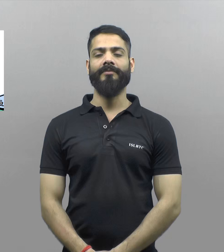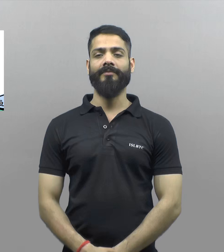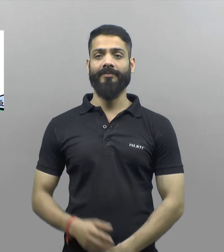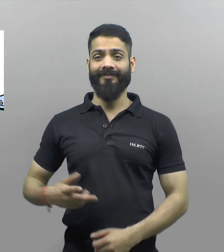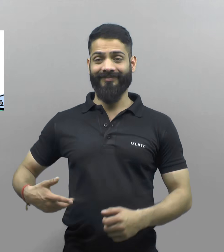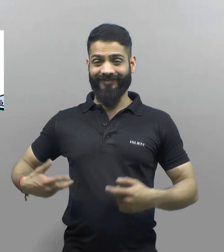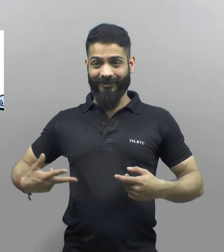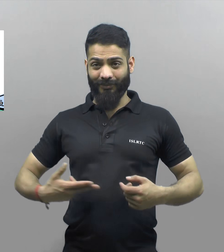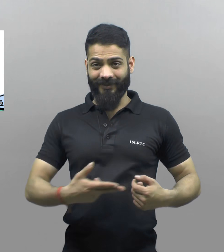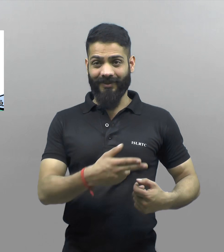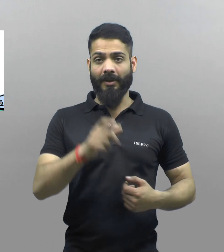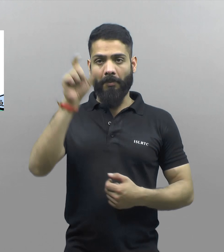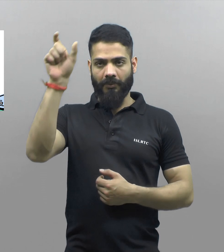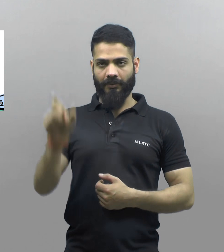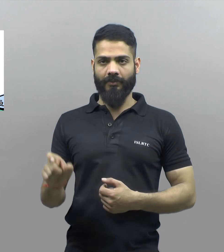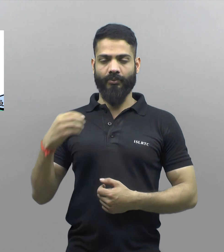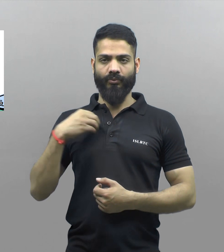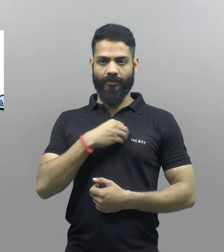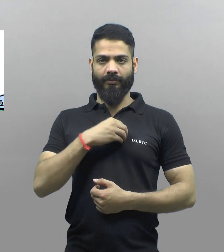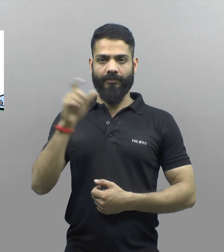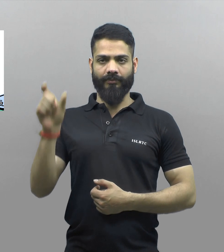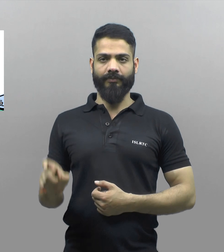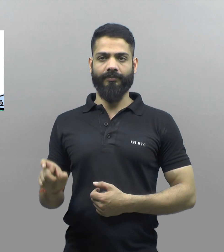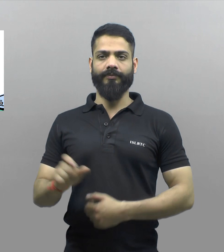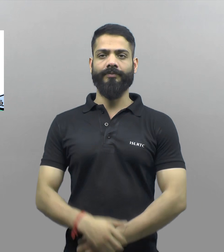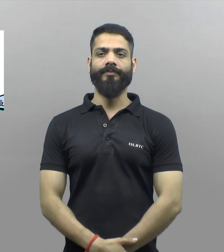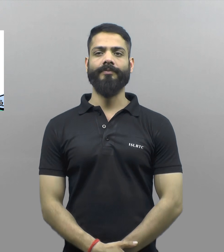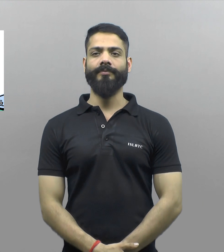Surgeon